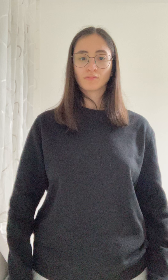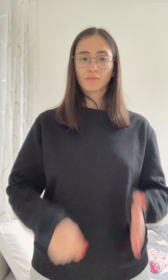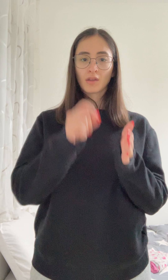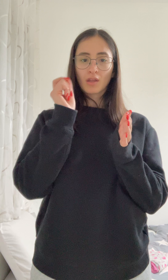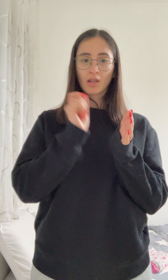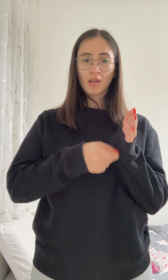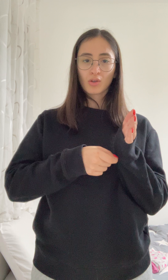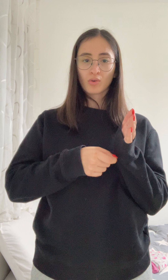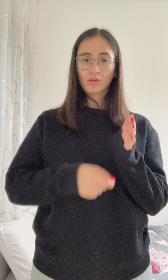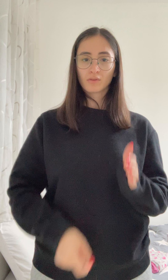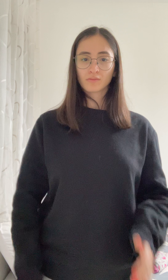לקנות